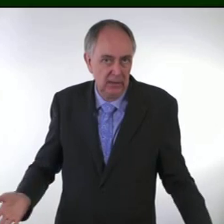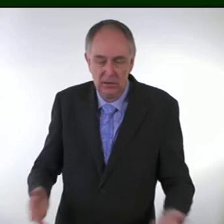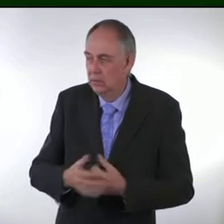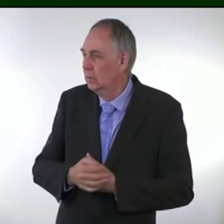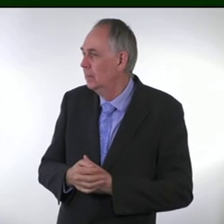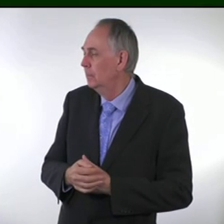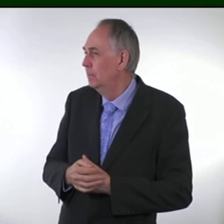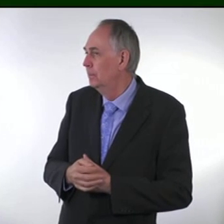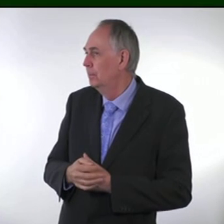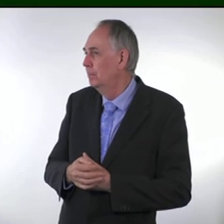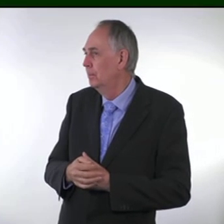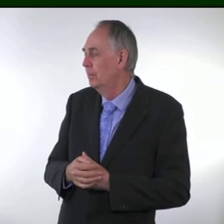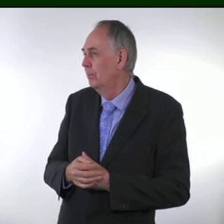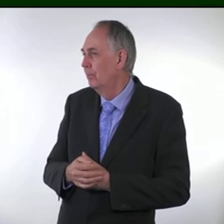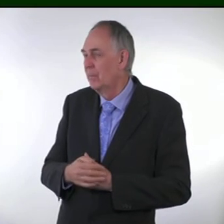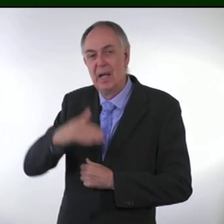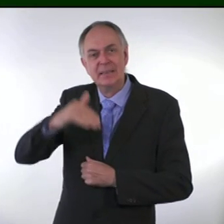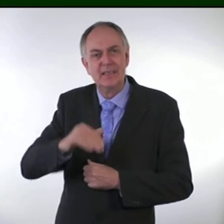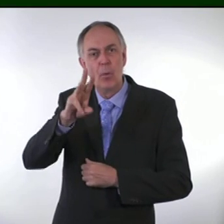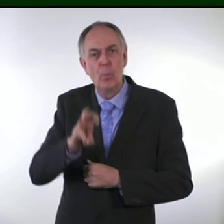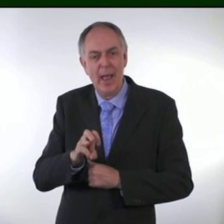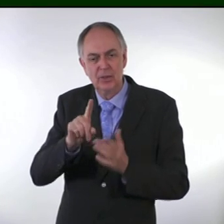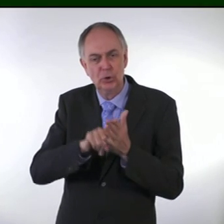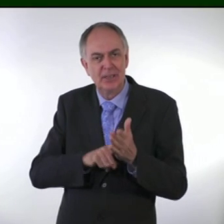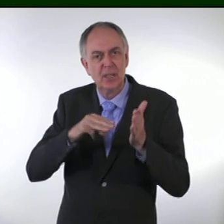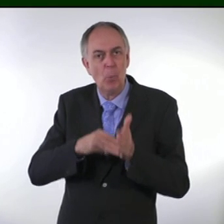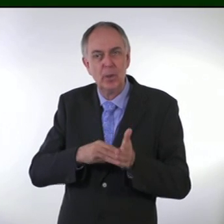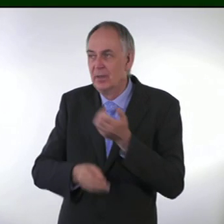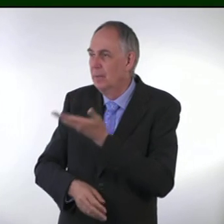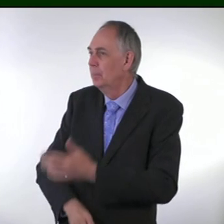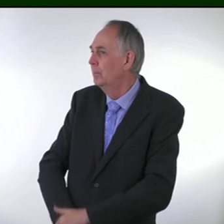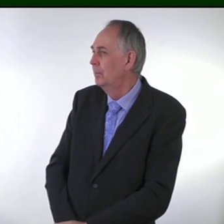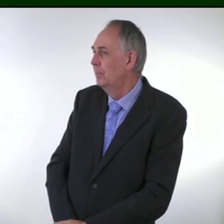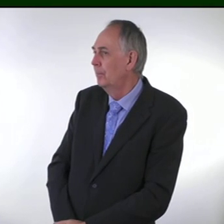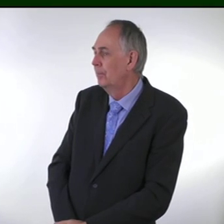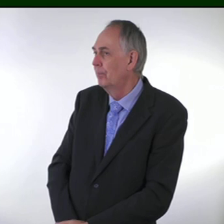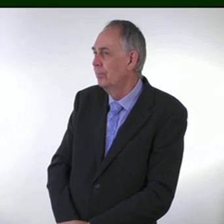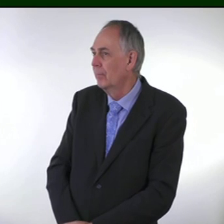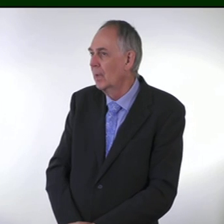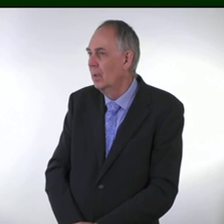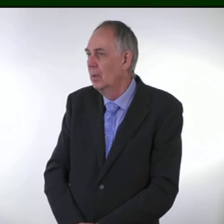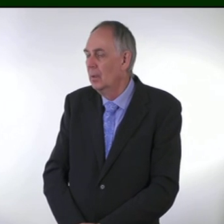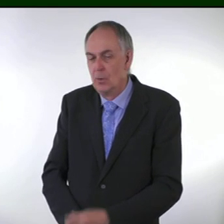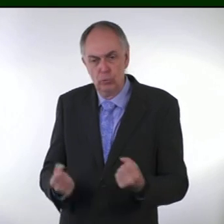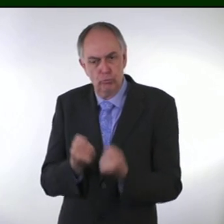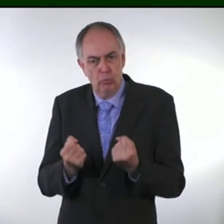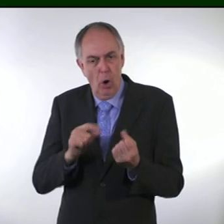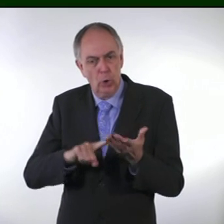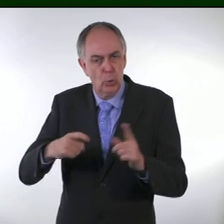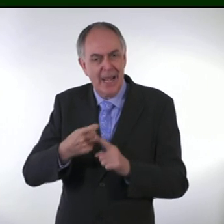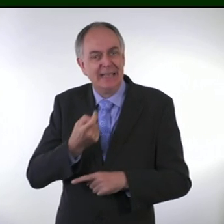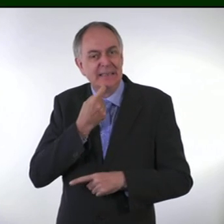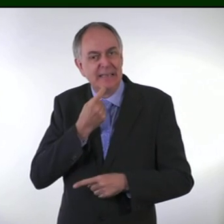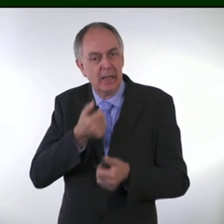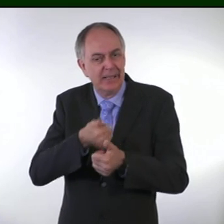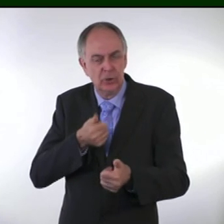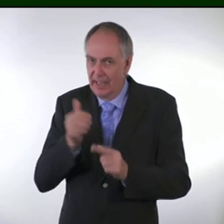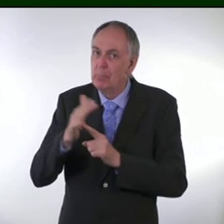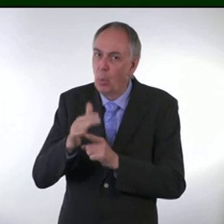A strong UK steel industry is essential for the UK’s economic recovery.